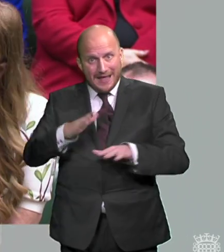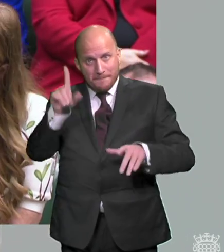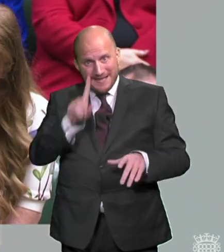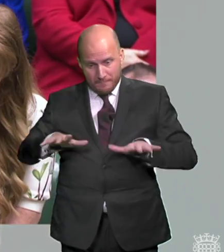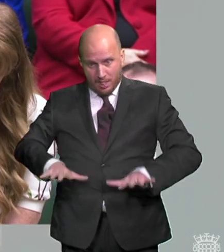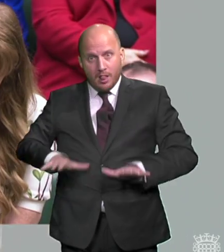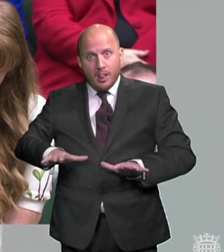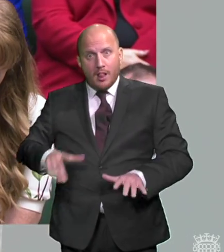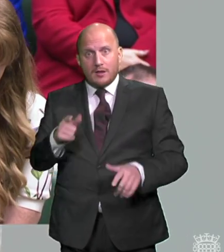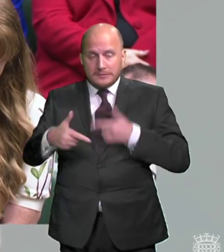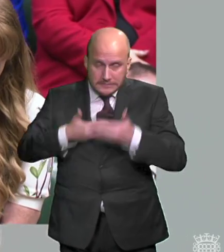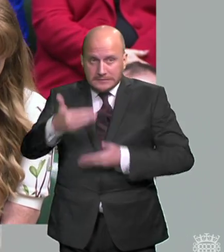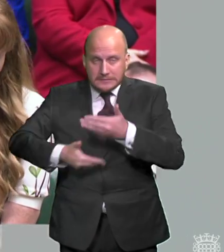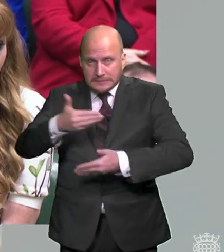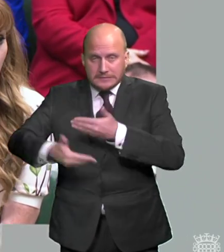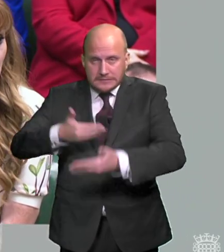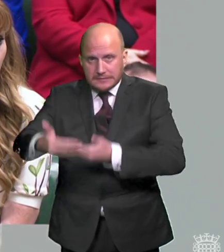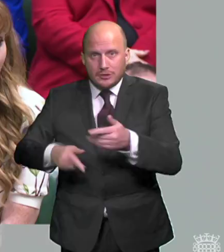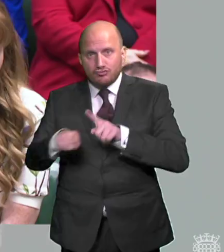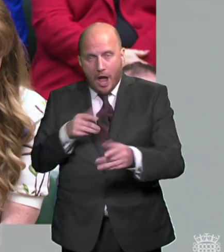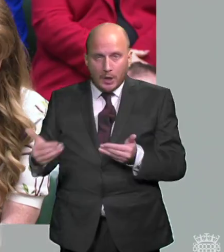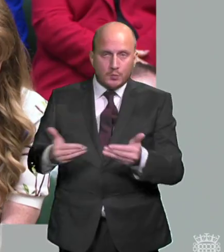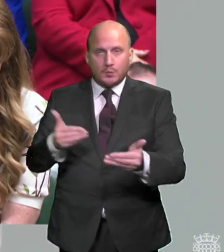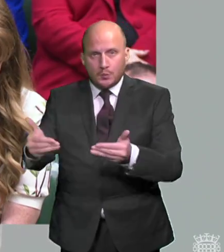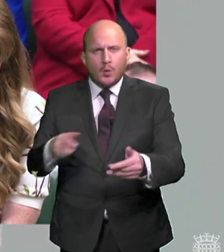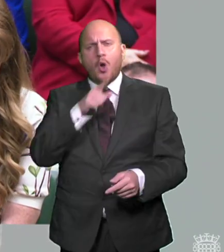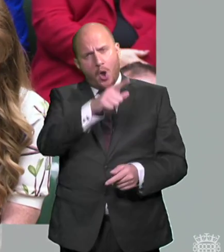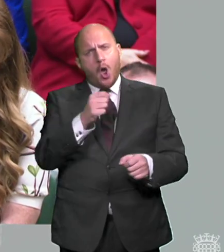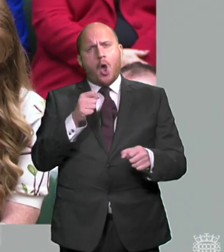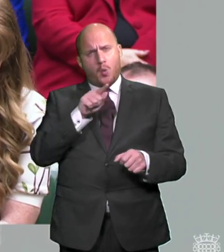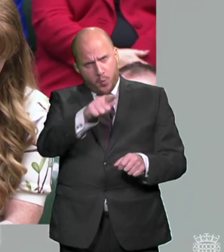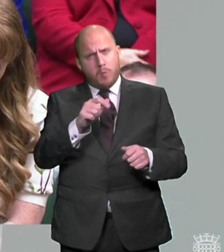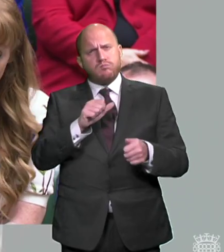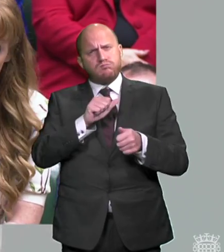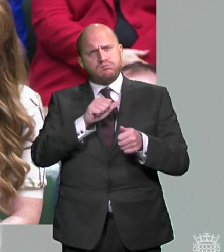They have chosen to protect corporate profits and not household incomes.